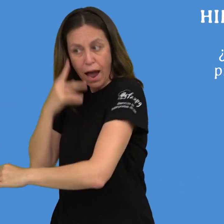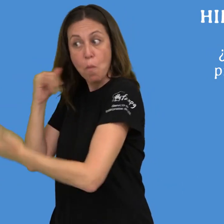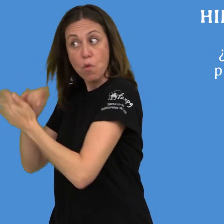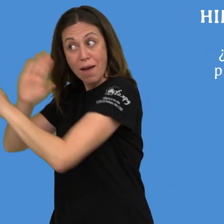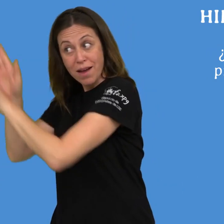probar